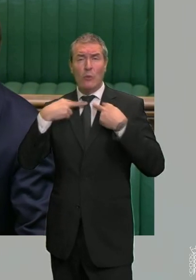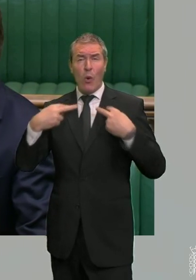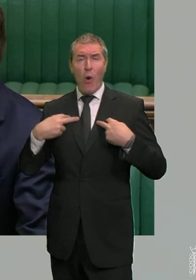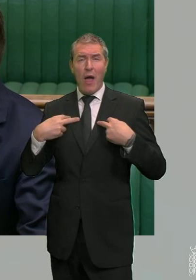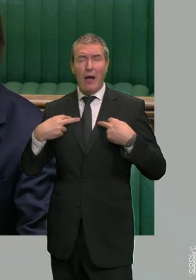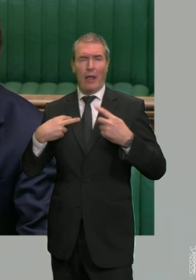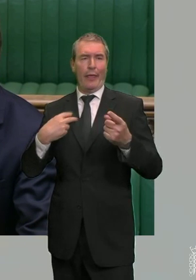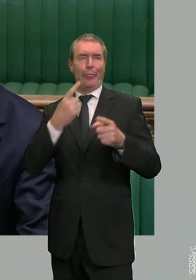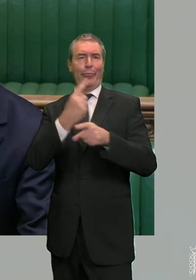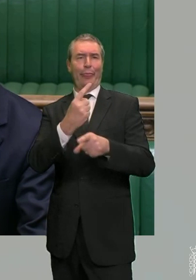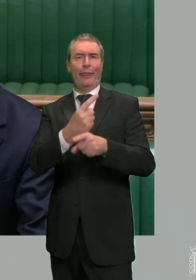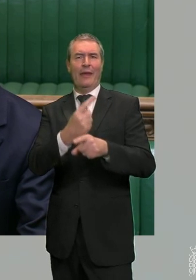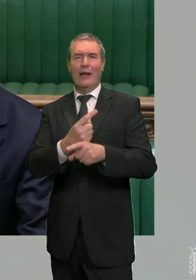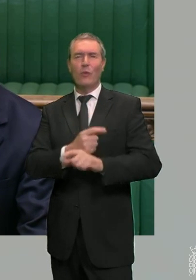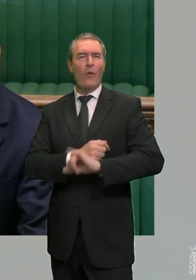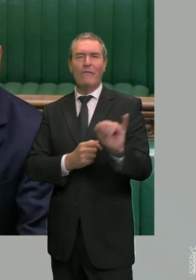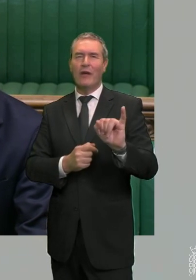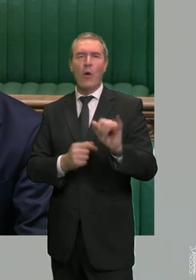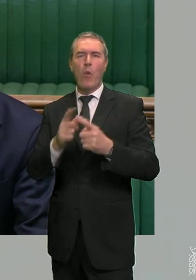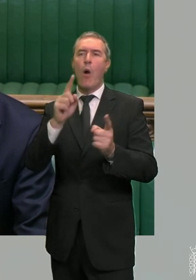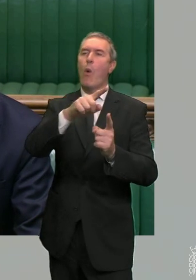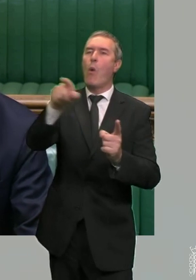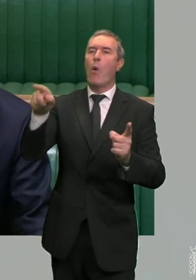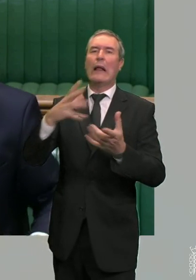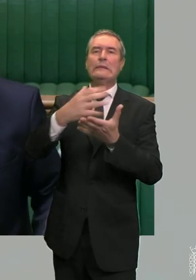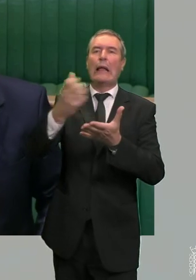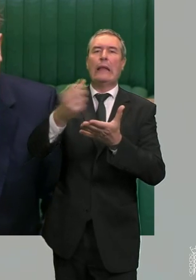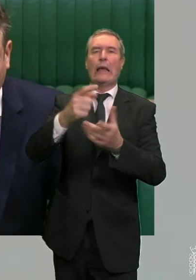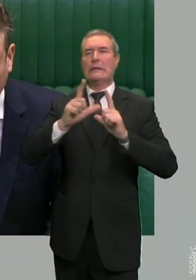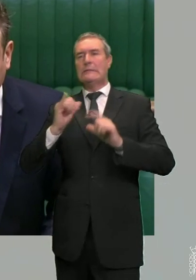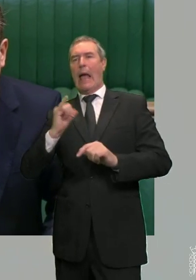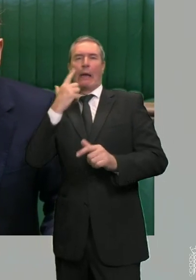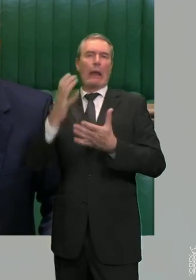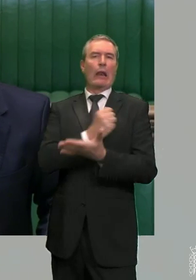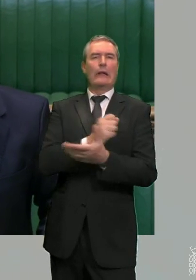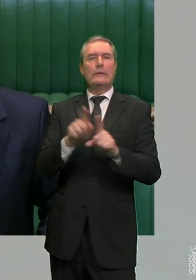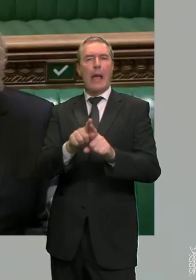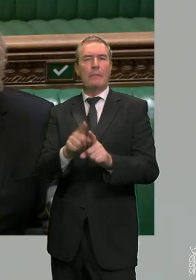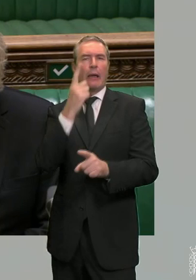It is called the shoplifters’ defence—“Everyone else is nicking stuff, so why can’t I?” It never worked.